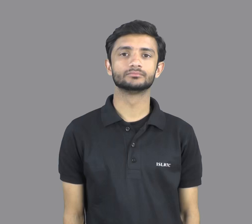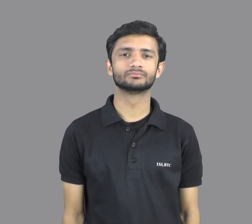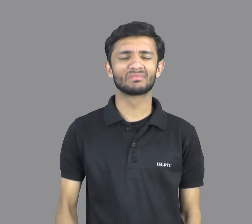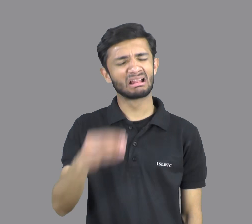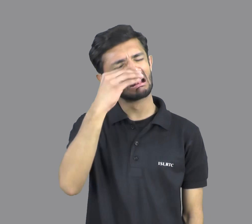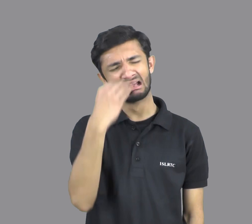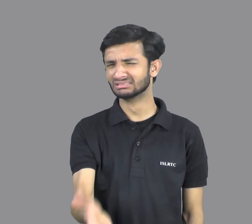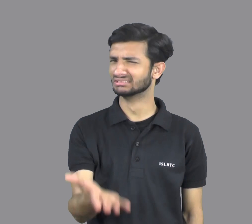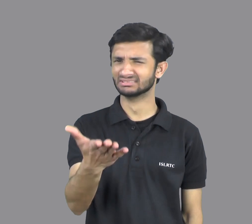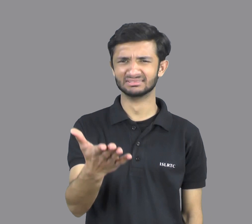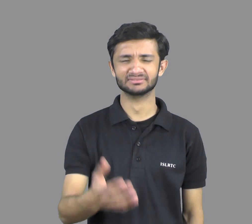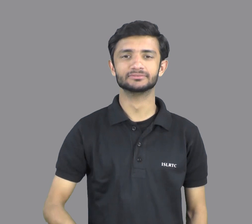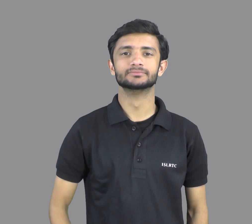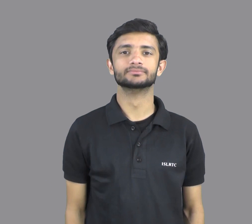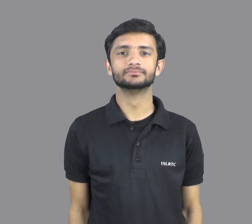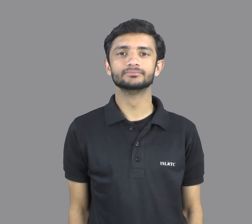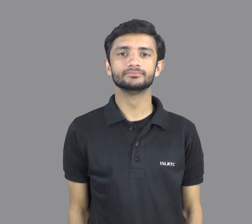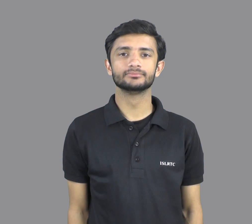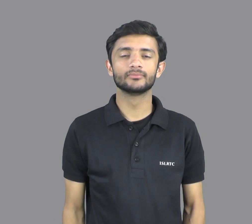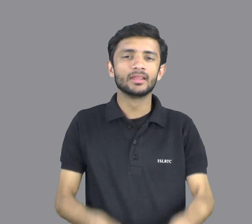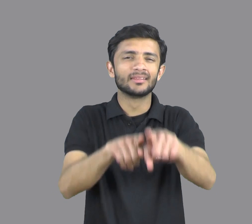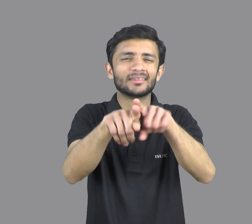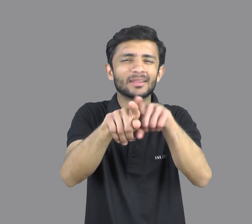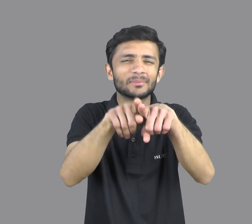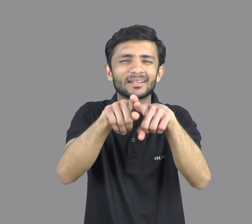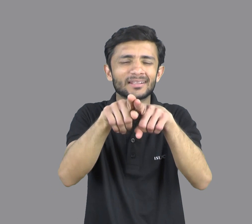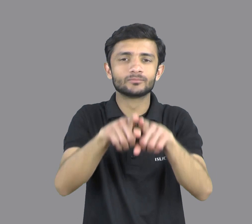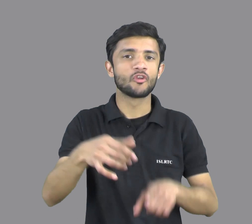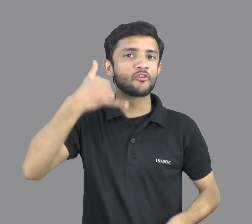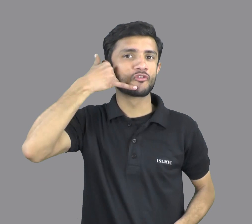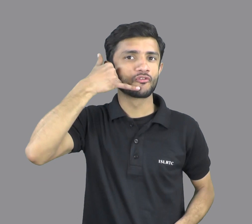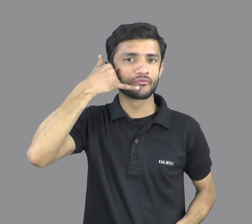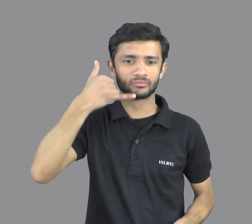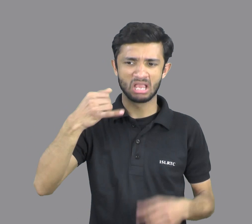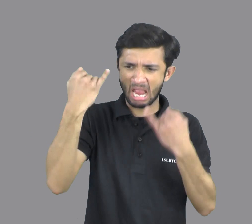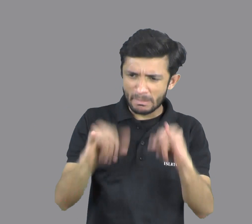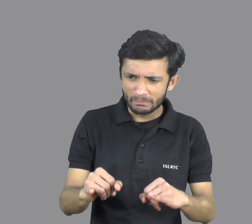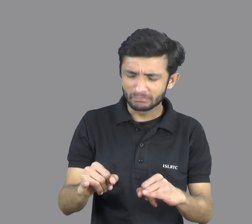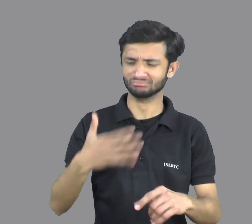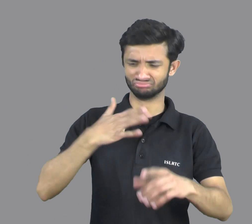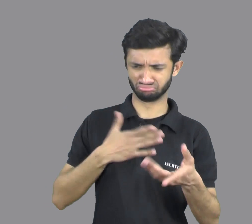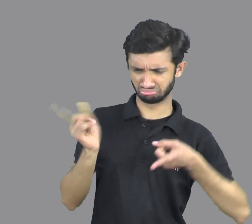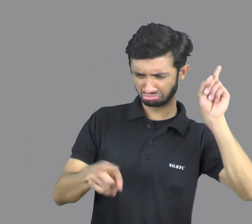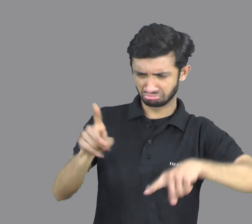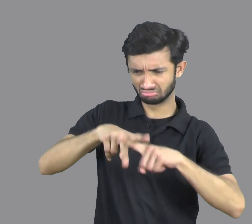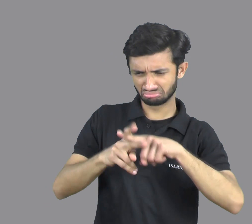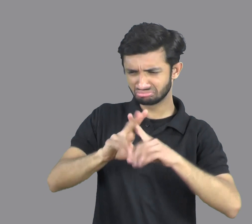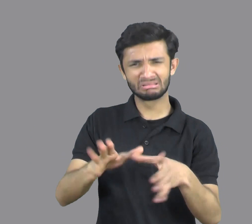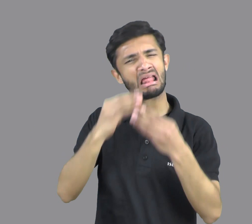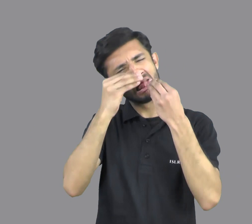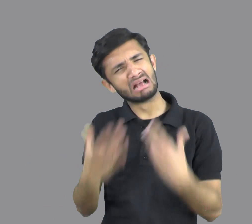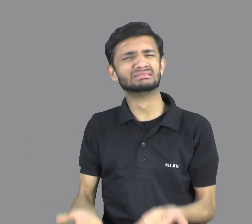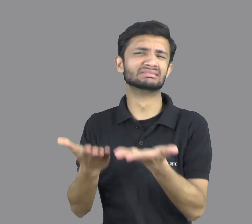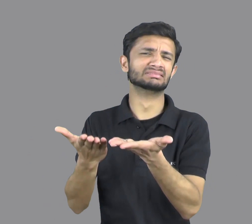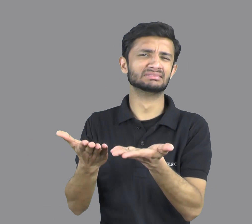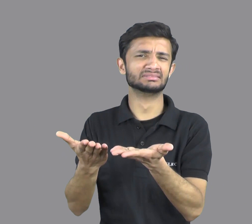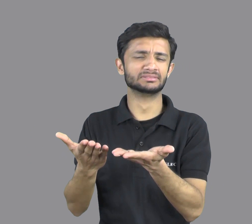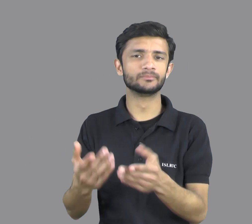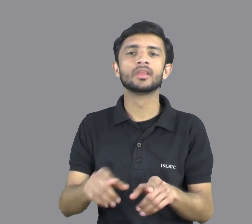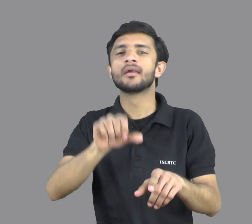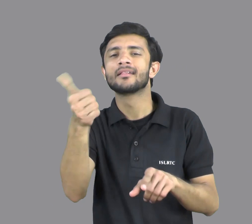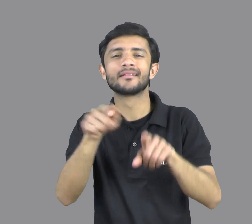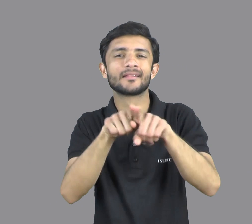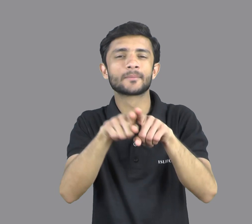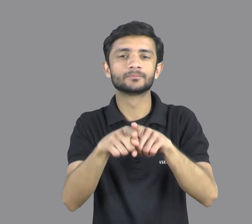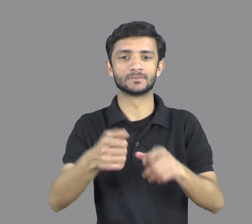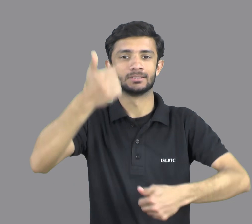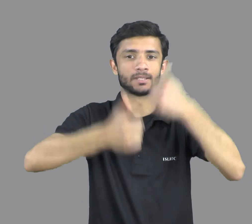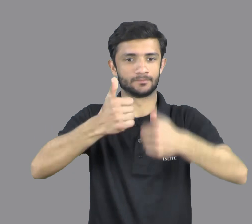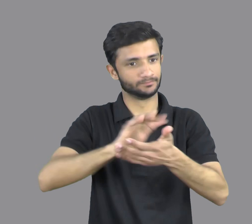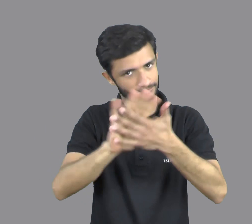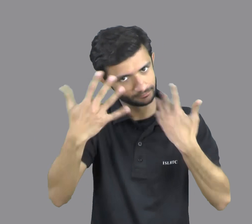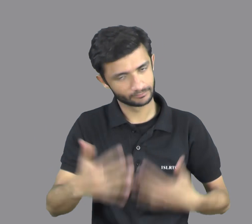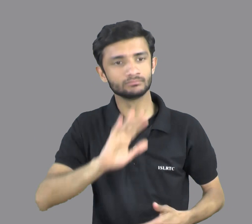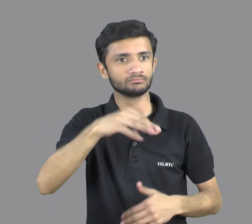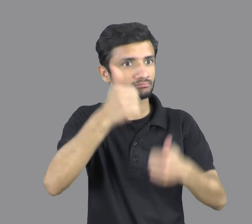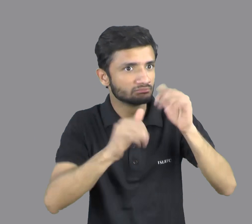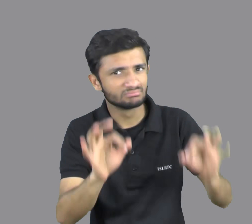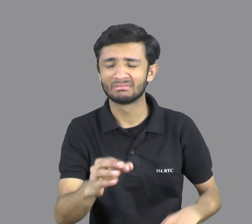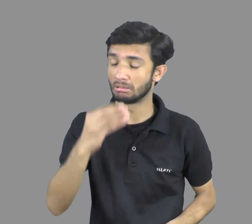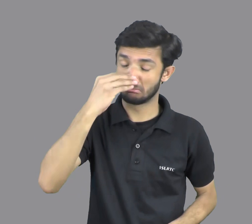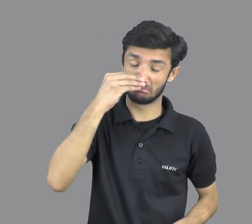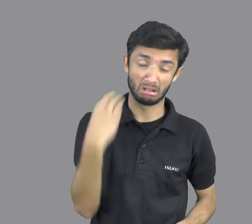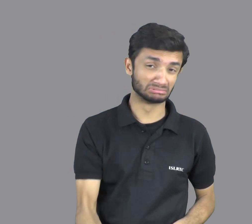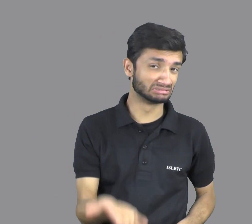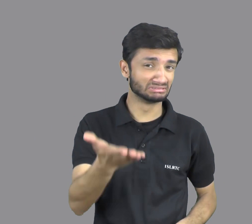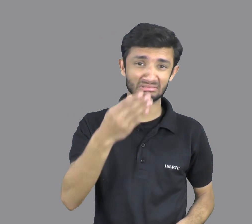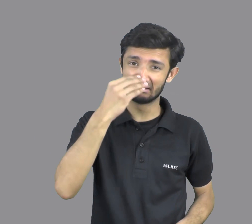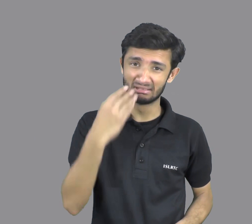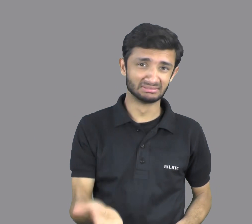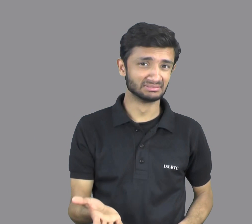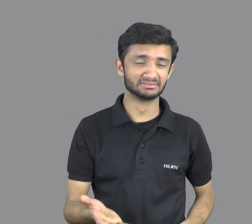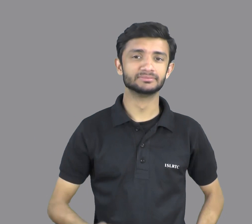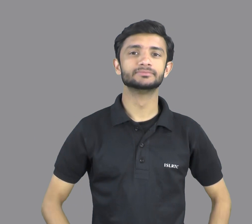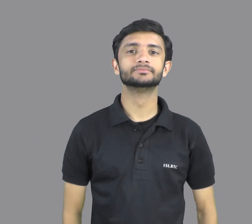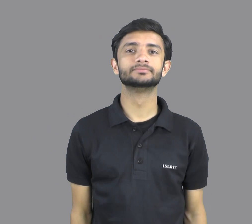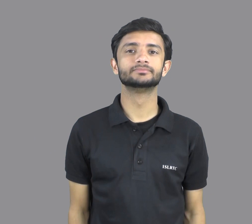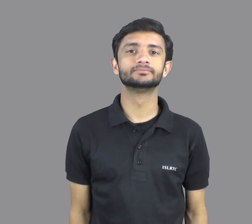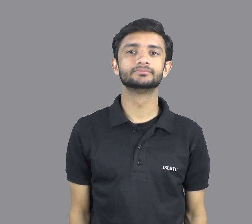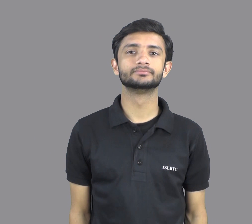It's a piece of cake.